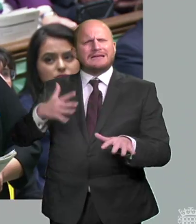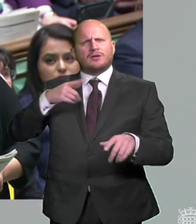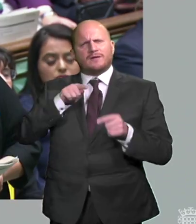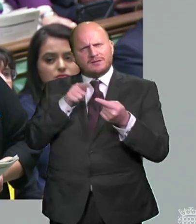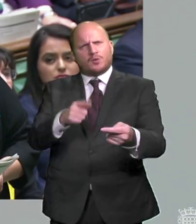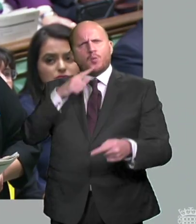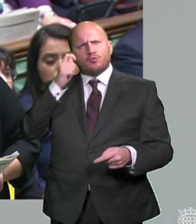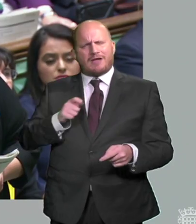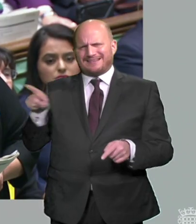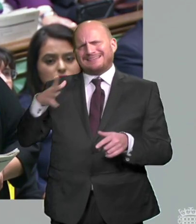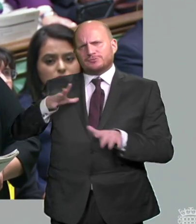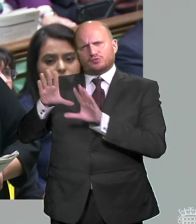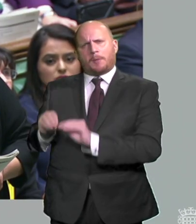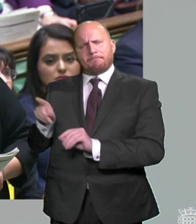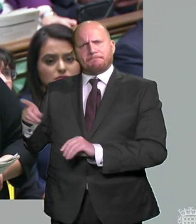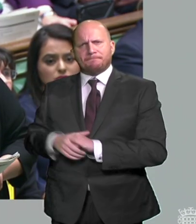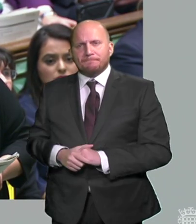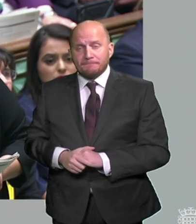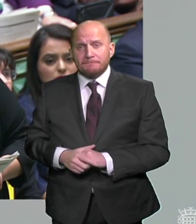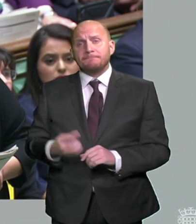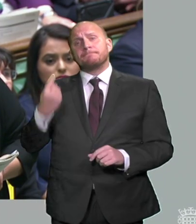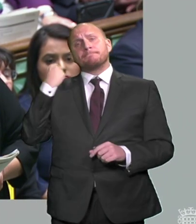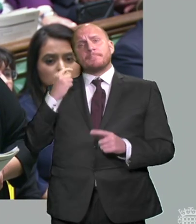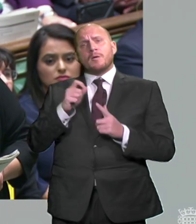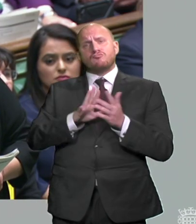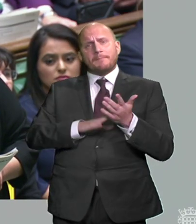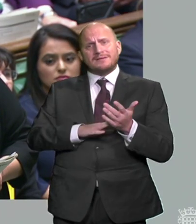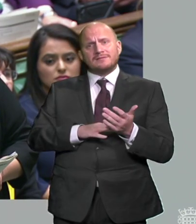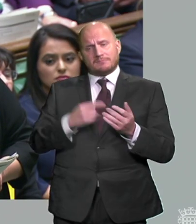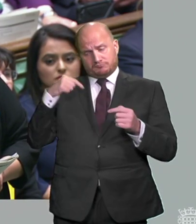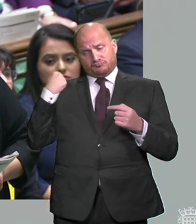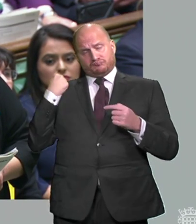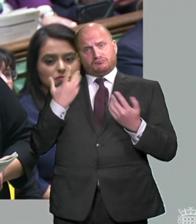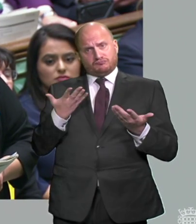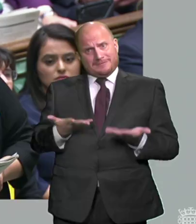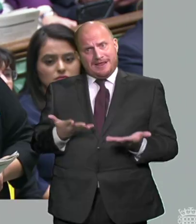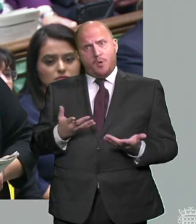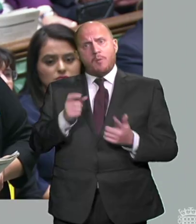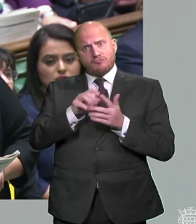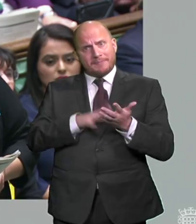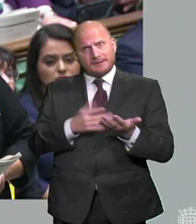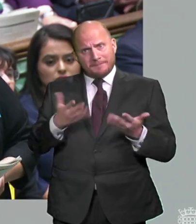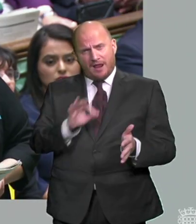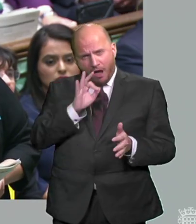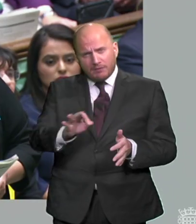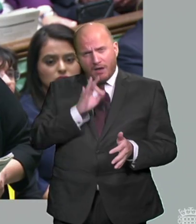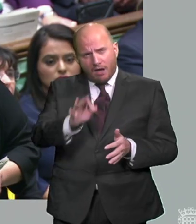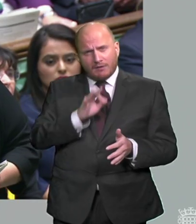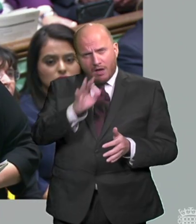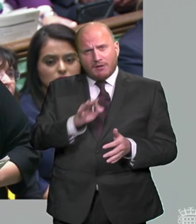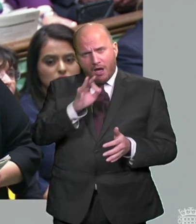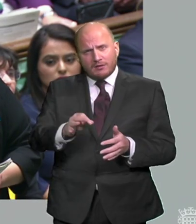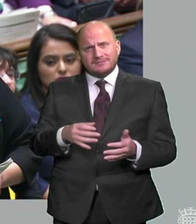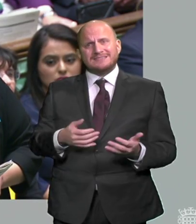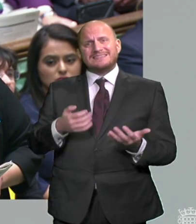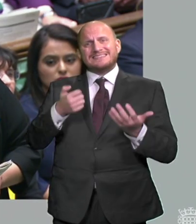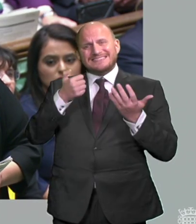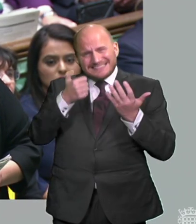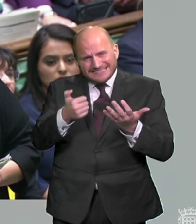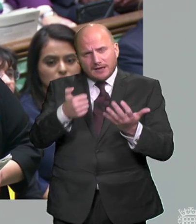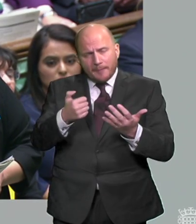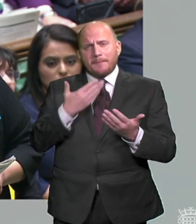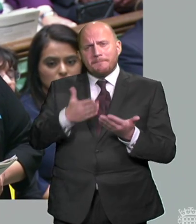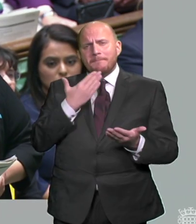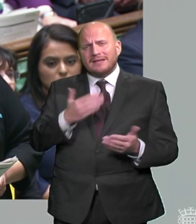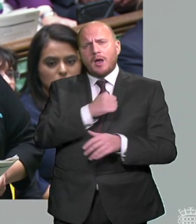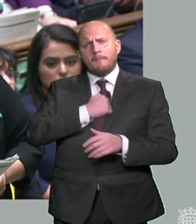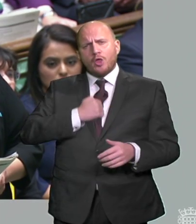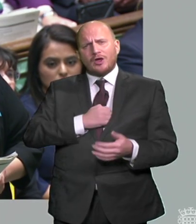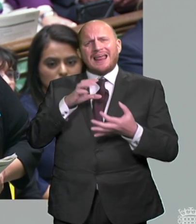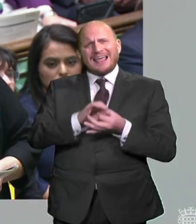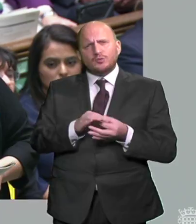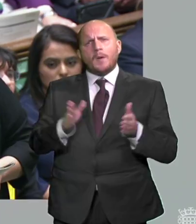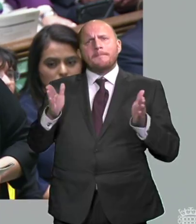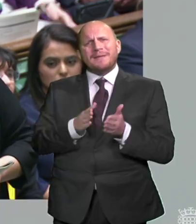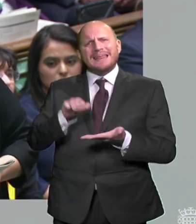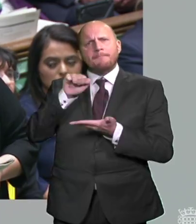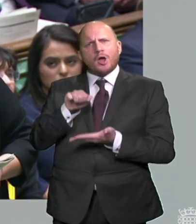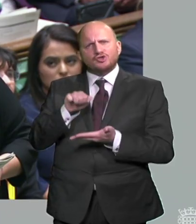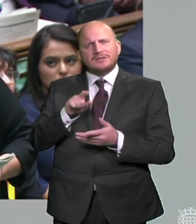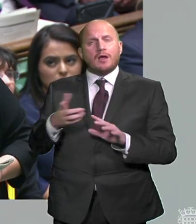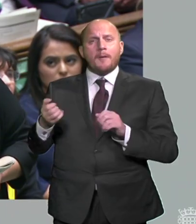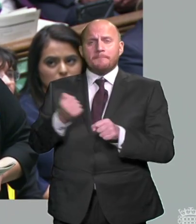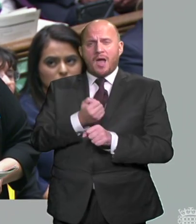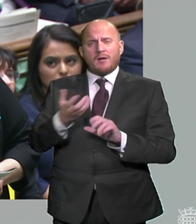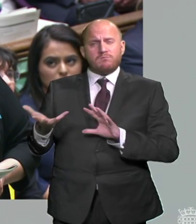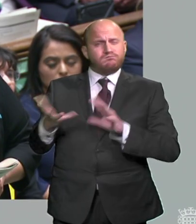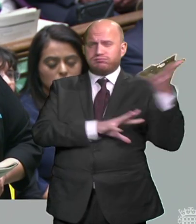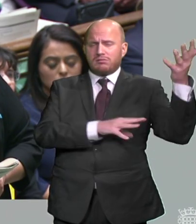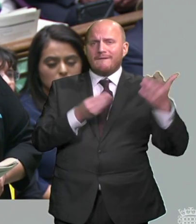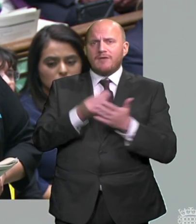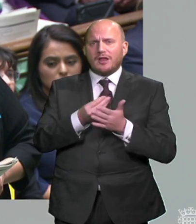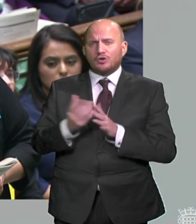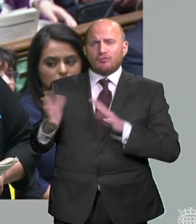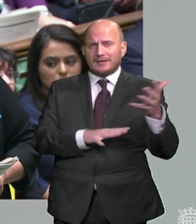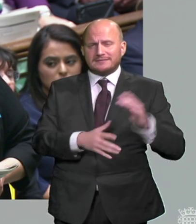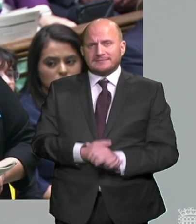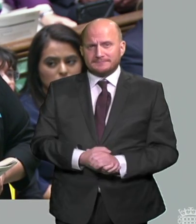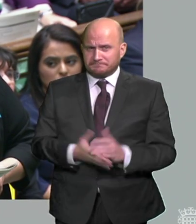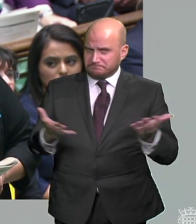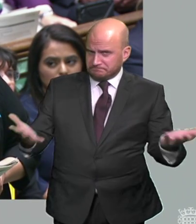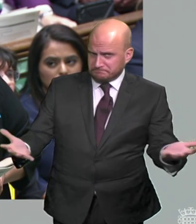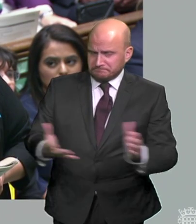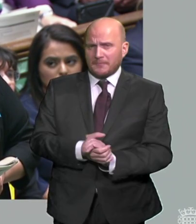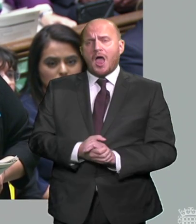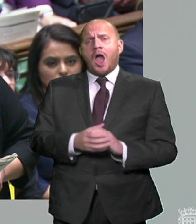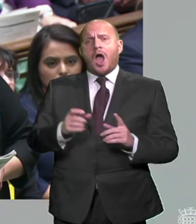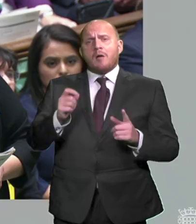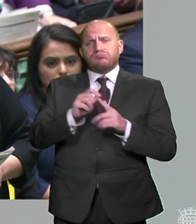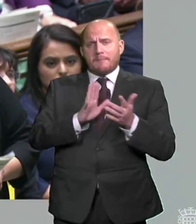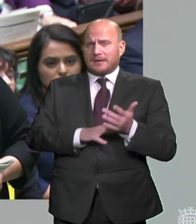Yesterday, the Prime Minister was asked six different times to apologise for the disaster of the Tory mini-Budget and the financial crisis it caused, and all six times, he refused to say sorry.